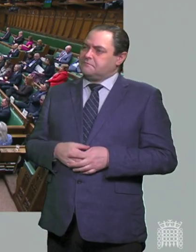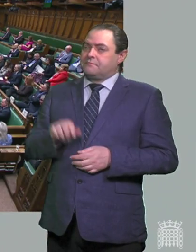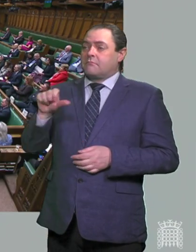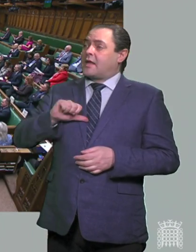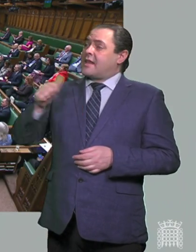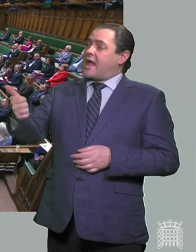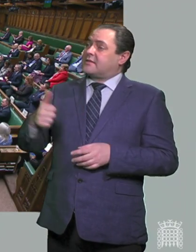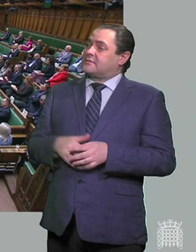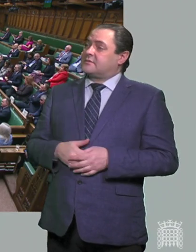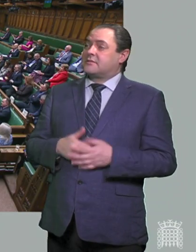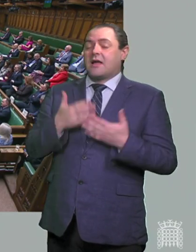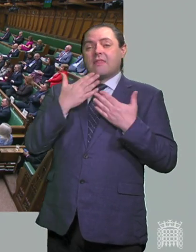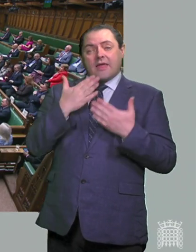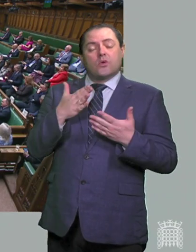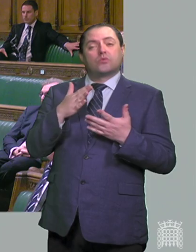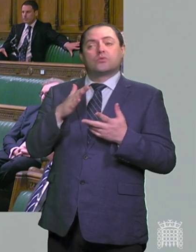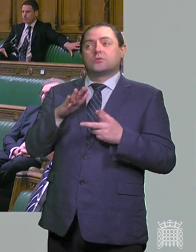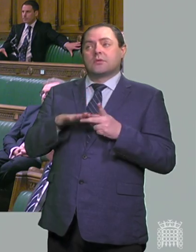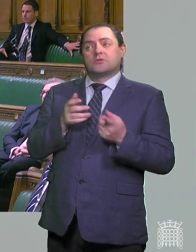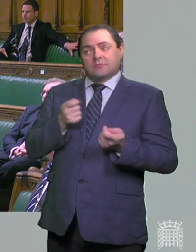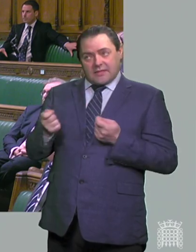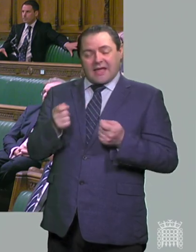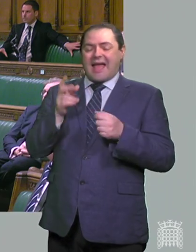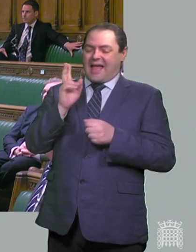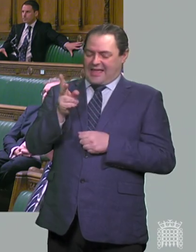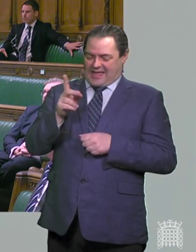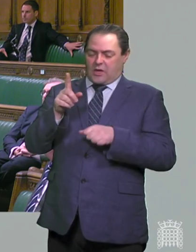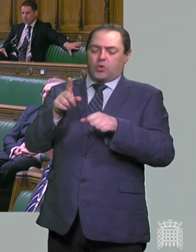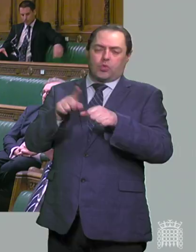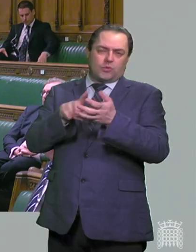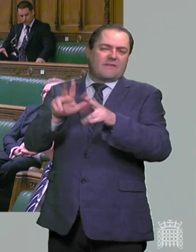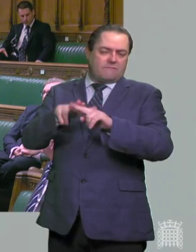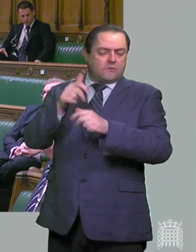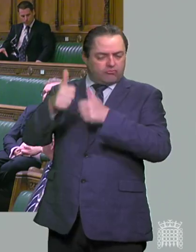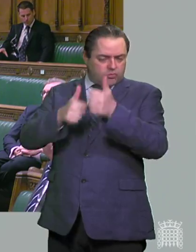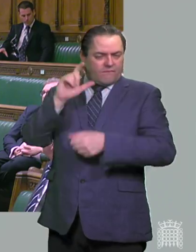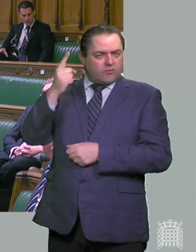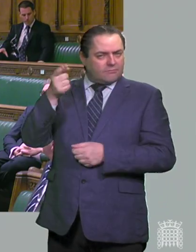I, too, congratulate Mr Yousaf on his appointment as First Minister of Scotland.